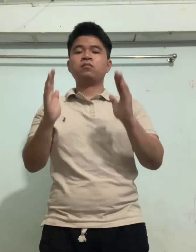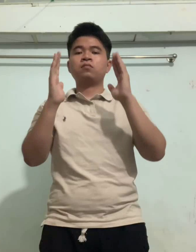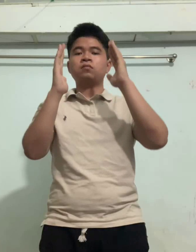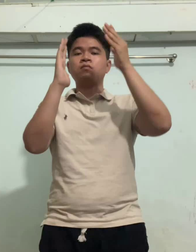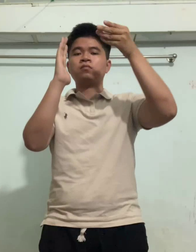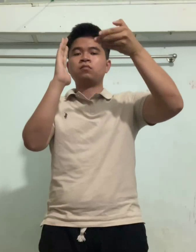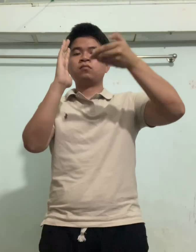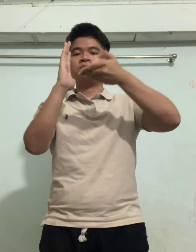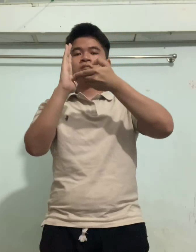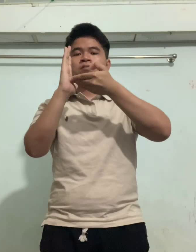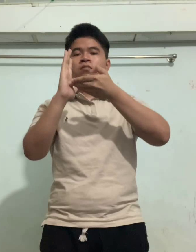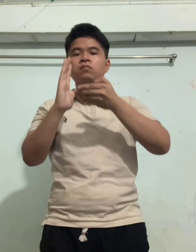gioi thieu